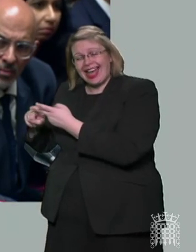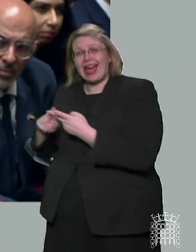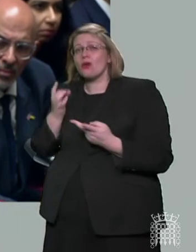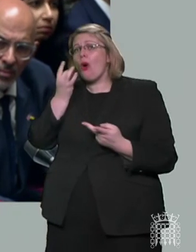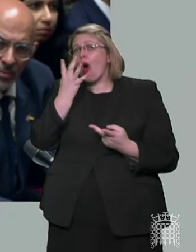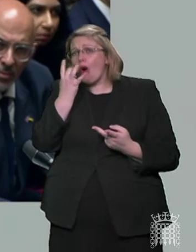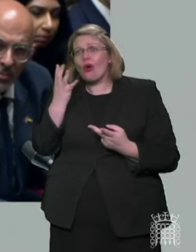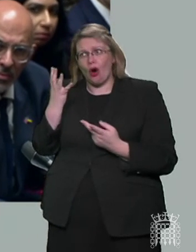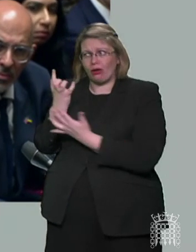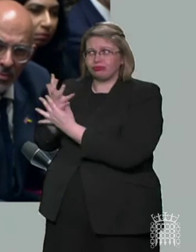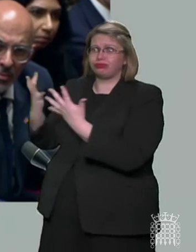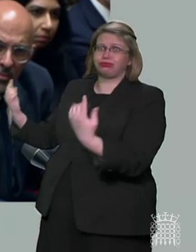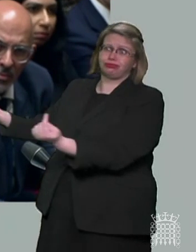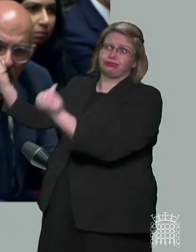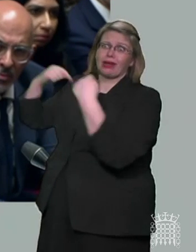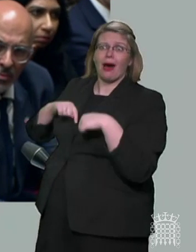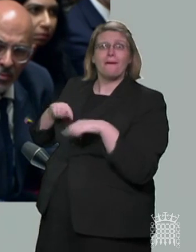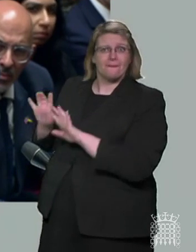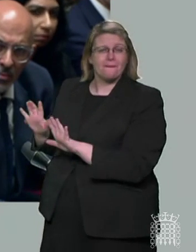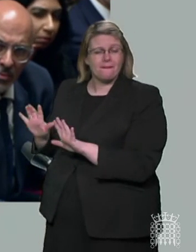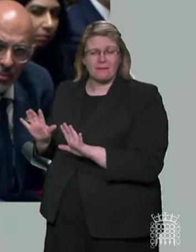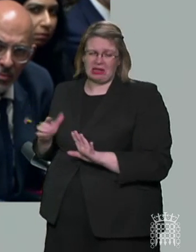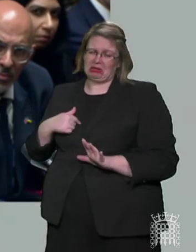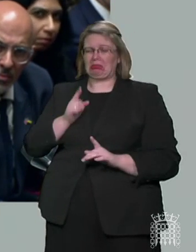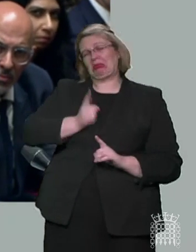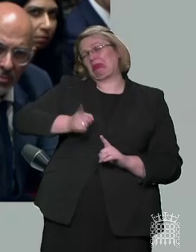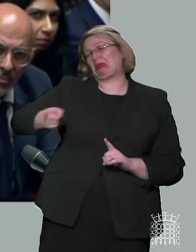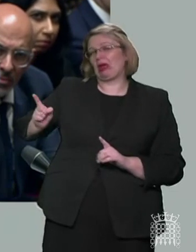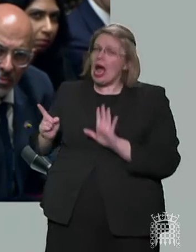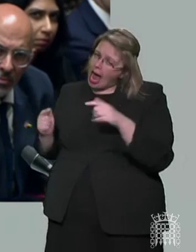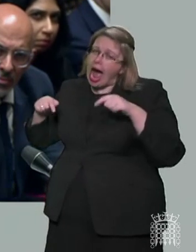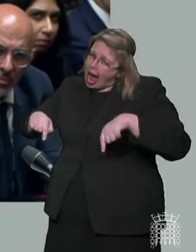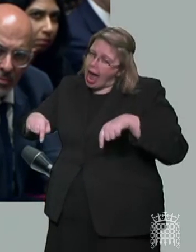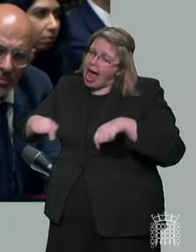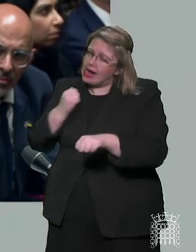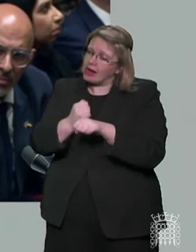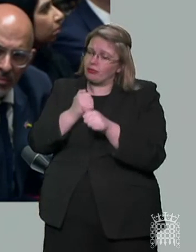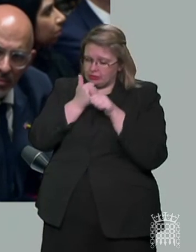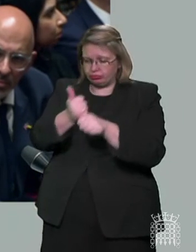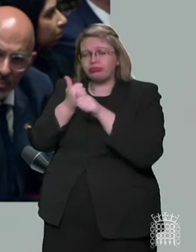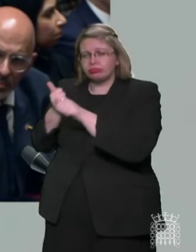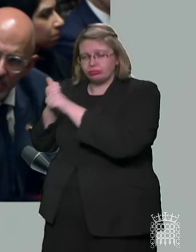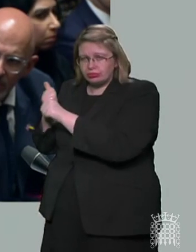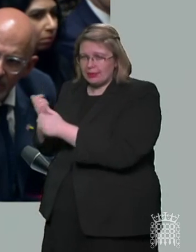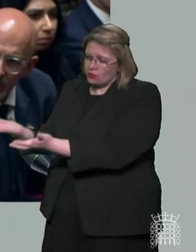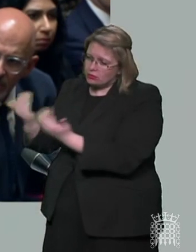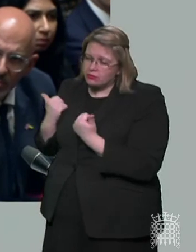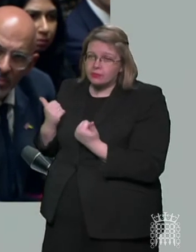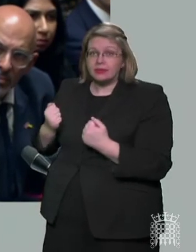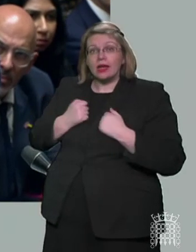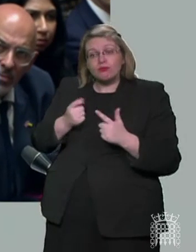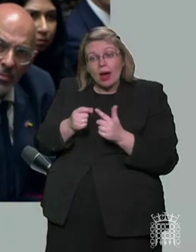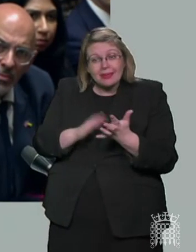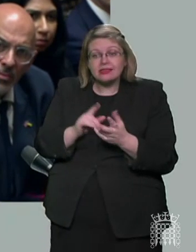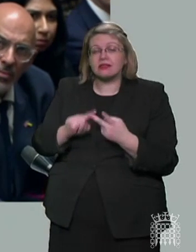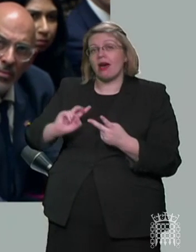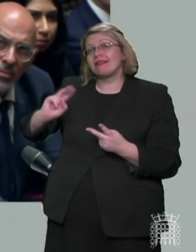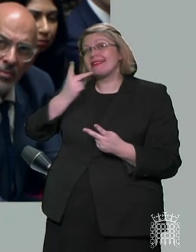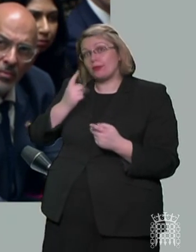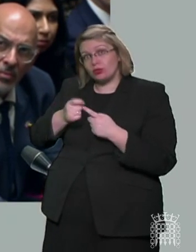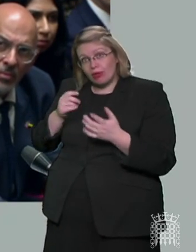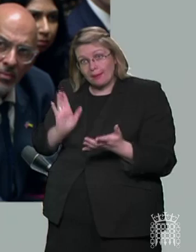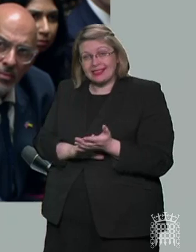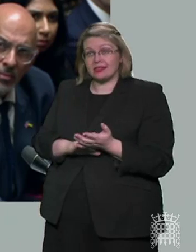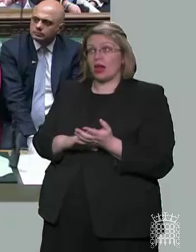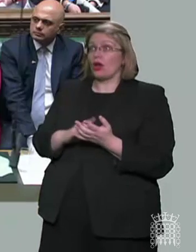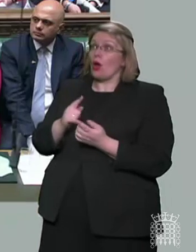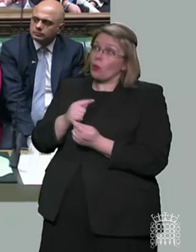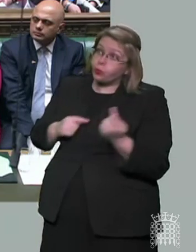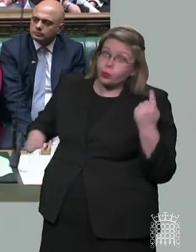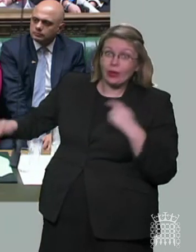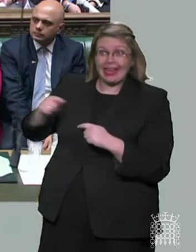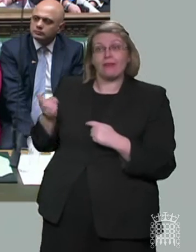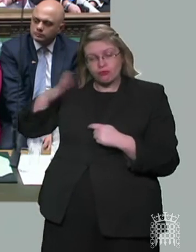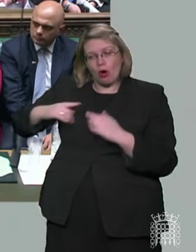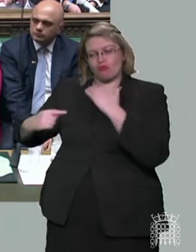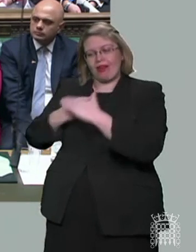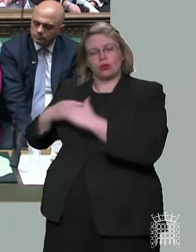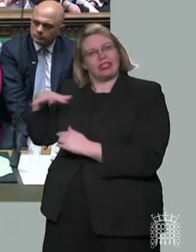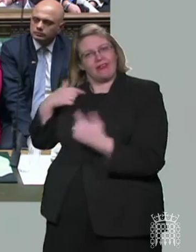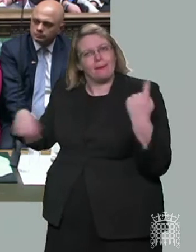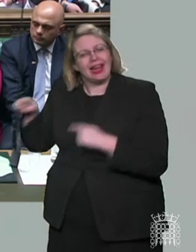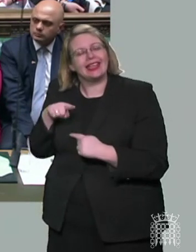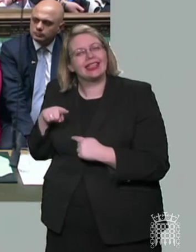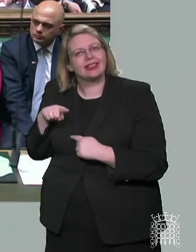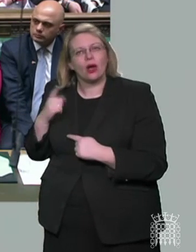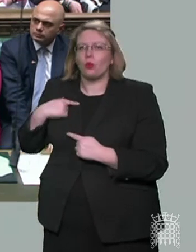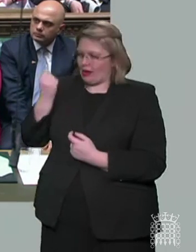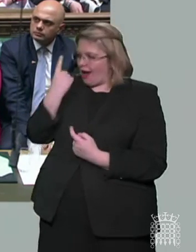The right honourable Gentleman lectures the Home Secretary, but this is a Government unlike any other: the Prime Minister, the Deputy Prime Minister and the Home Secretary are directly descended from refugees.